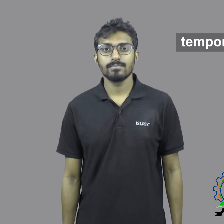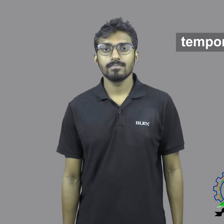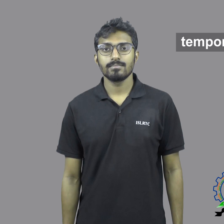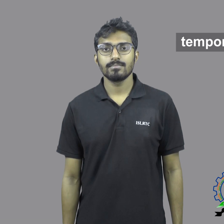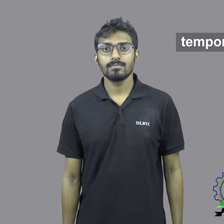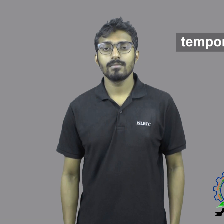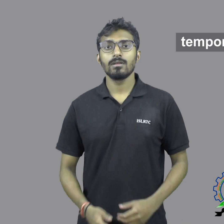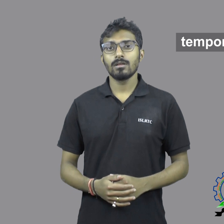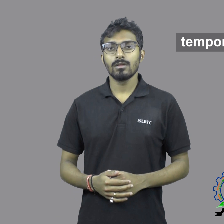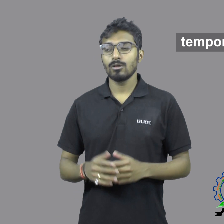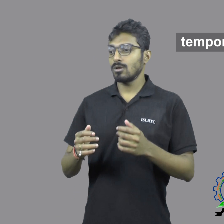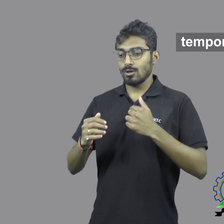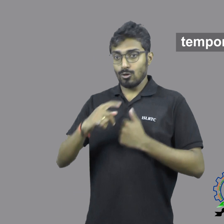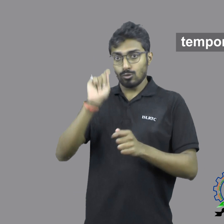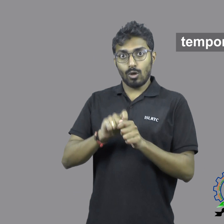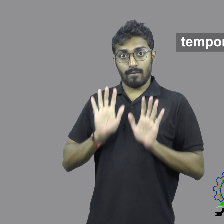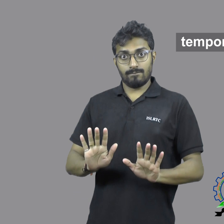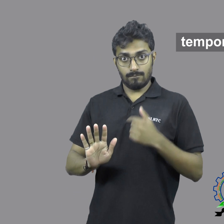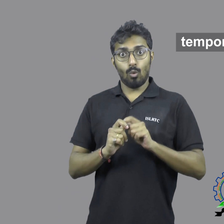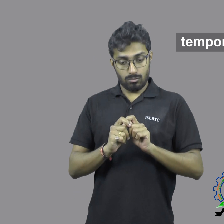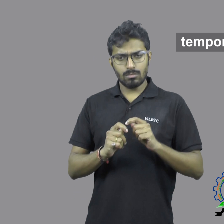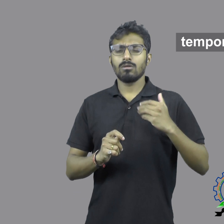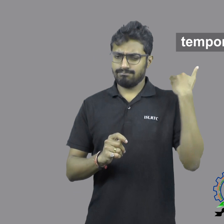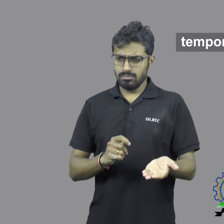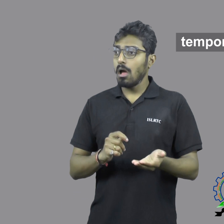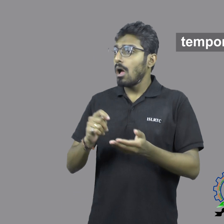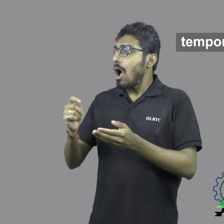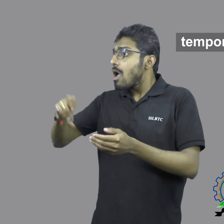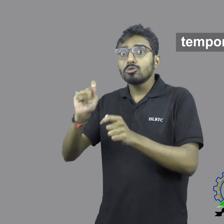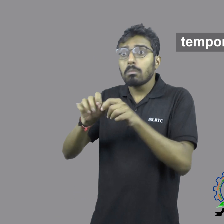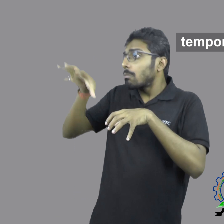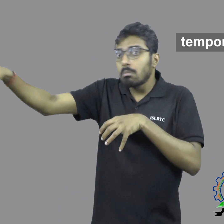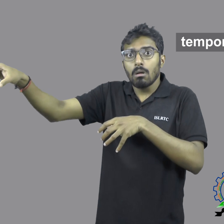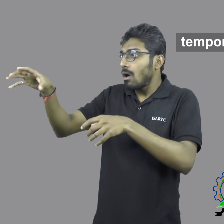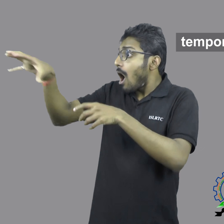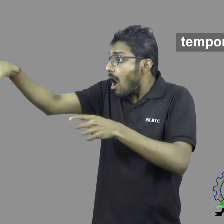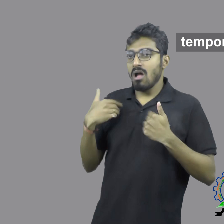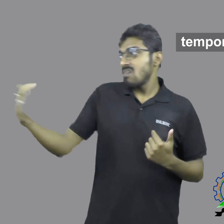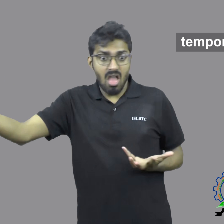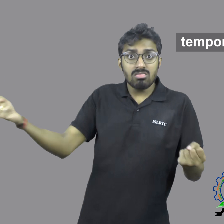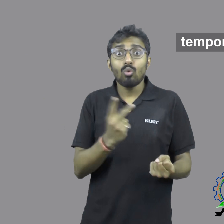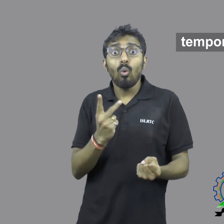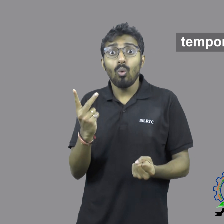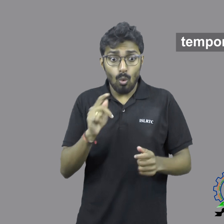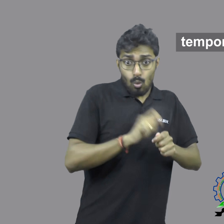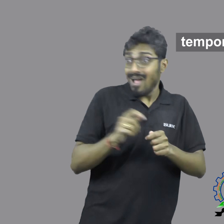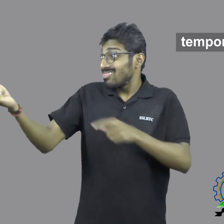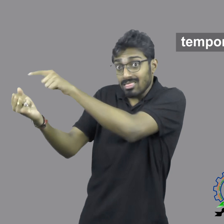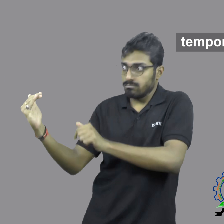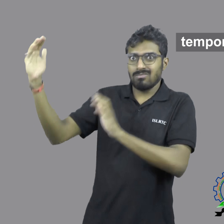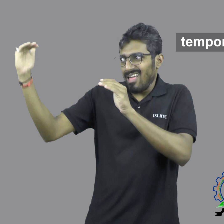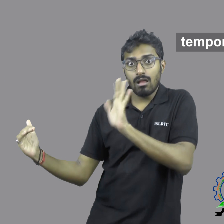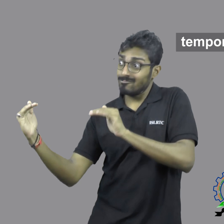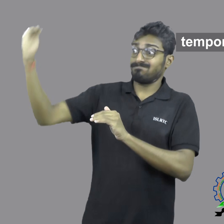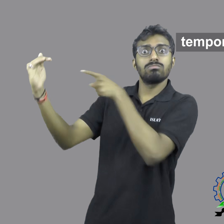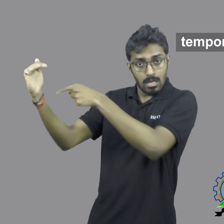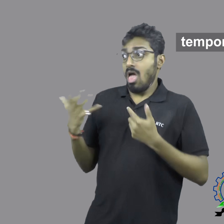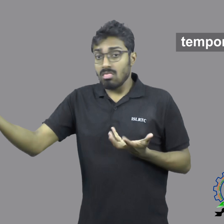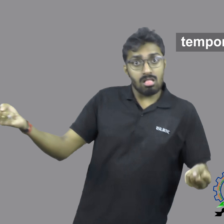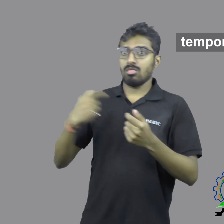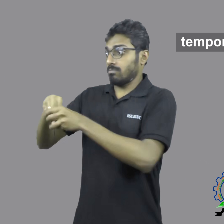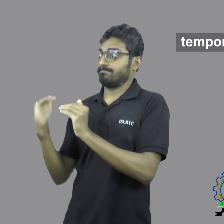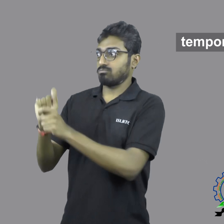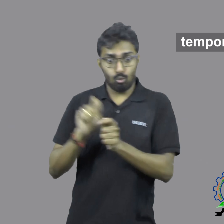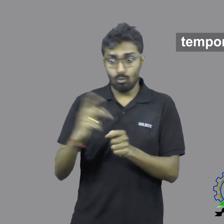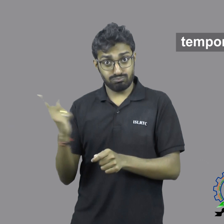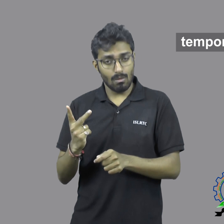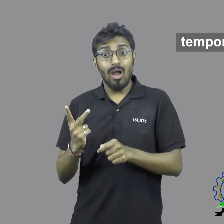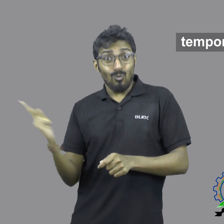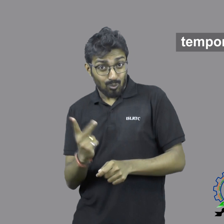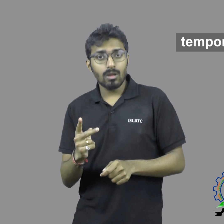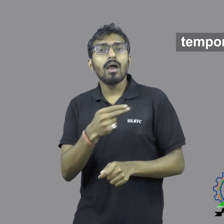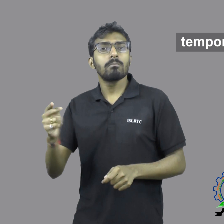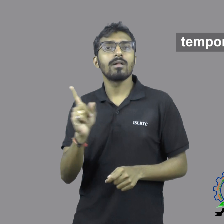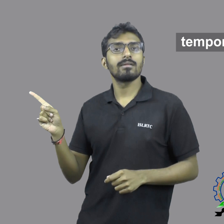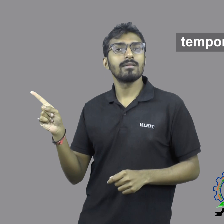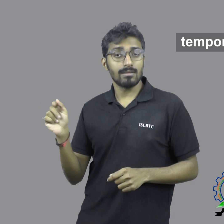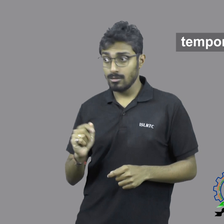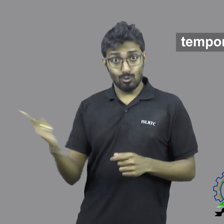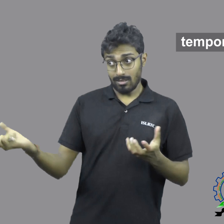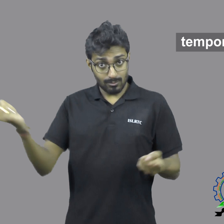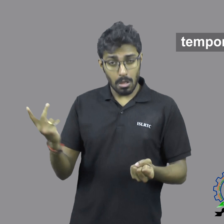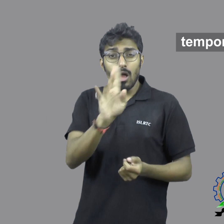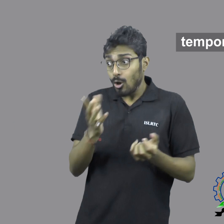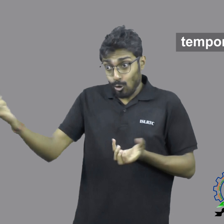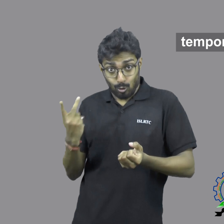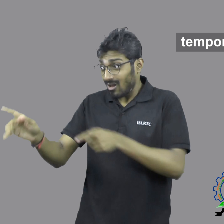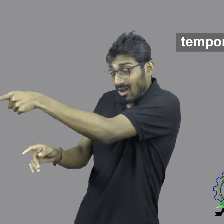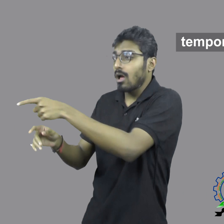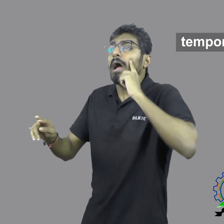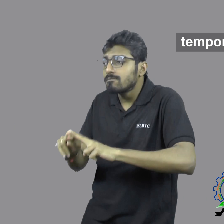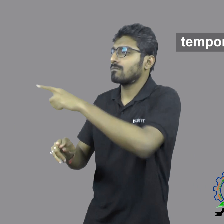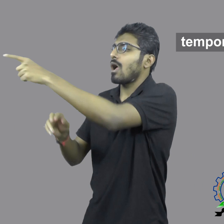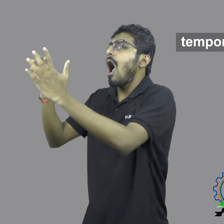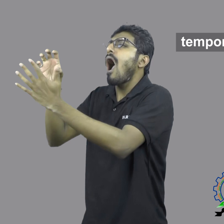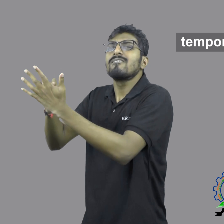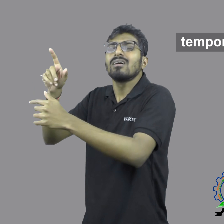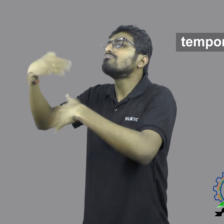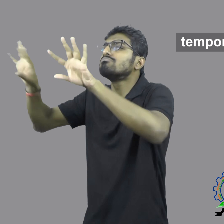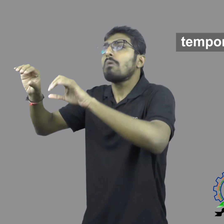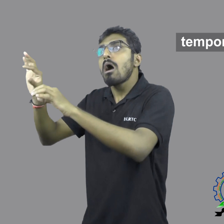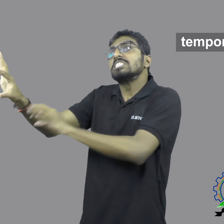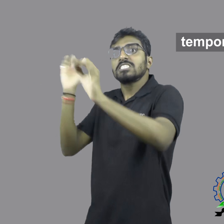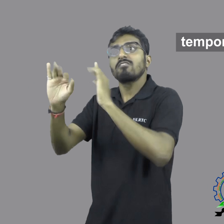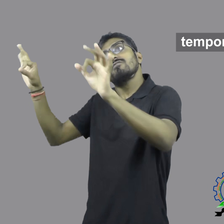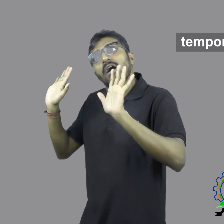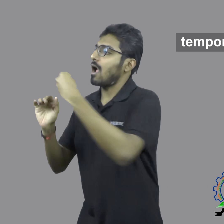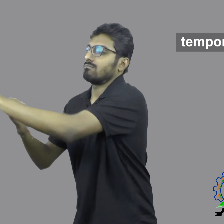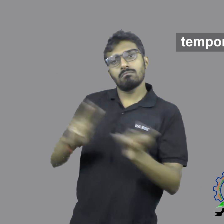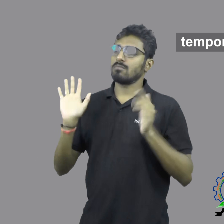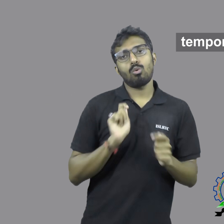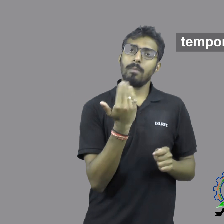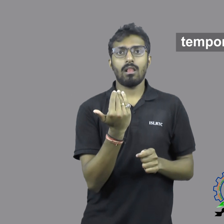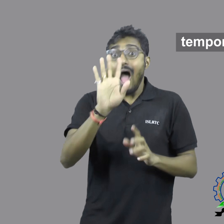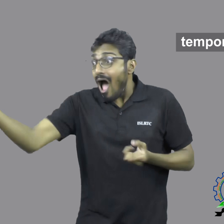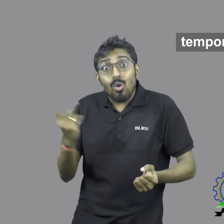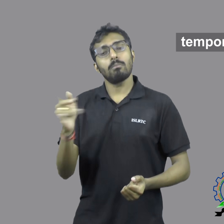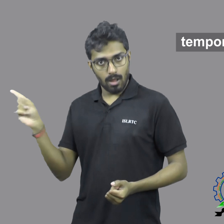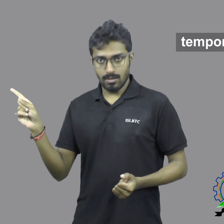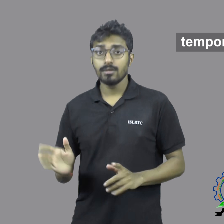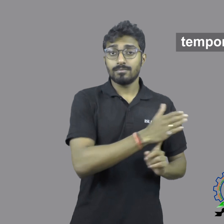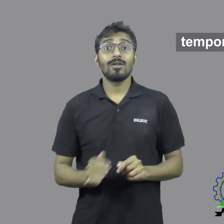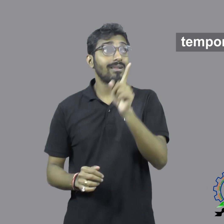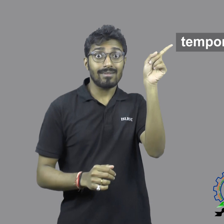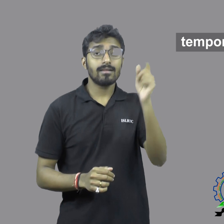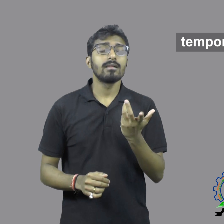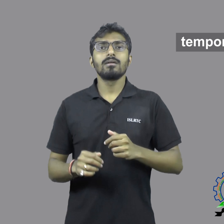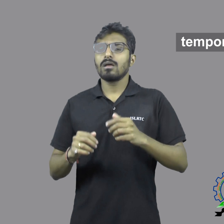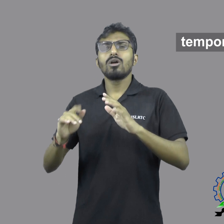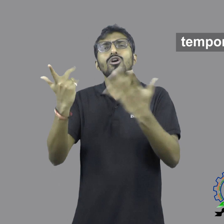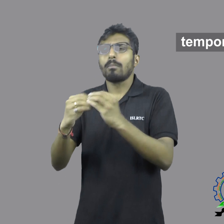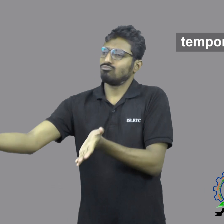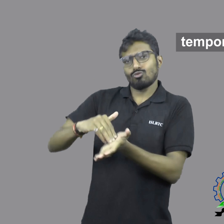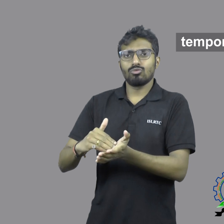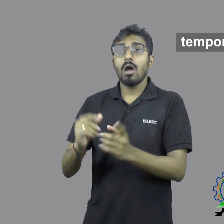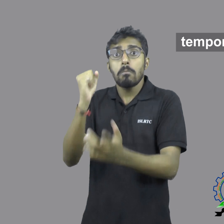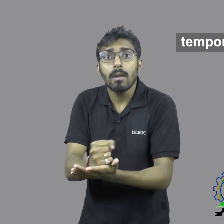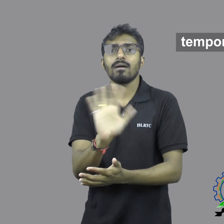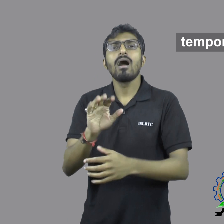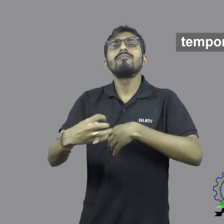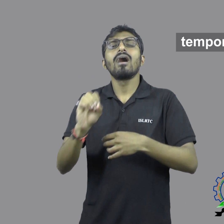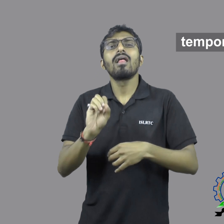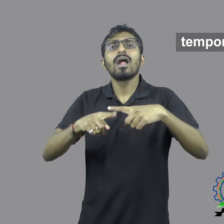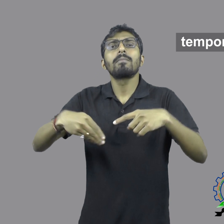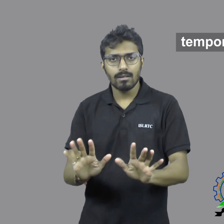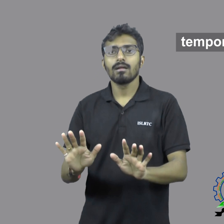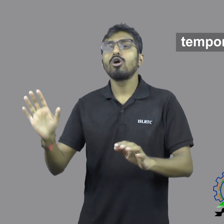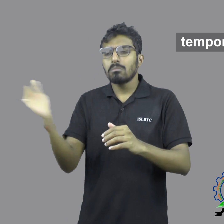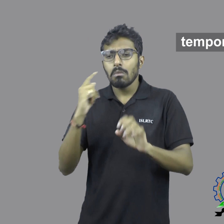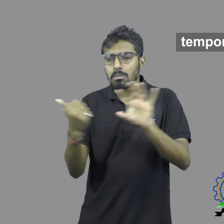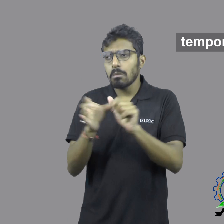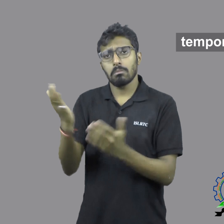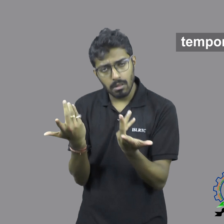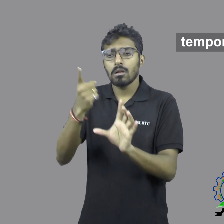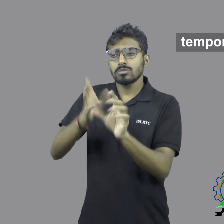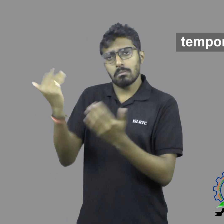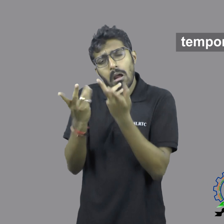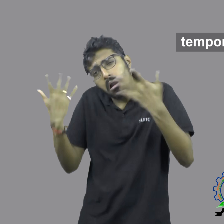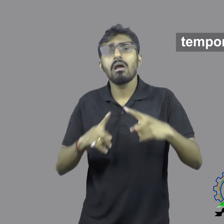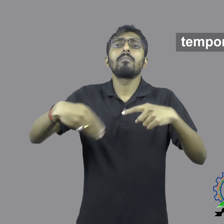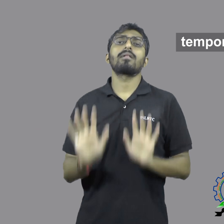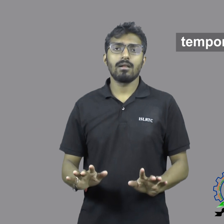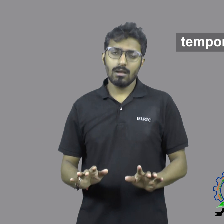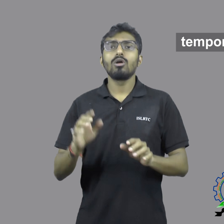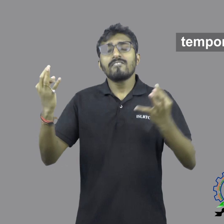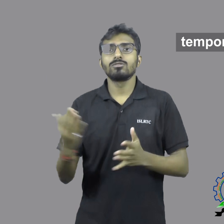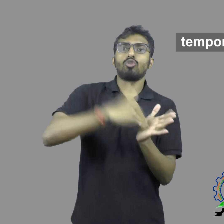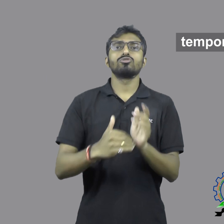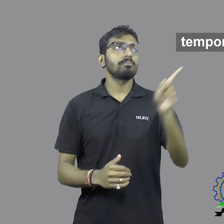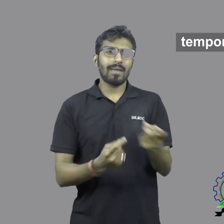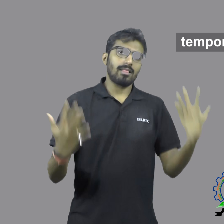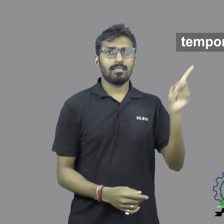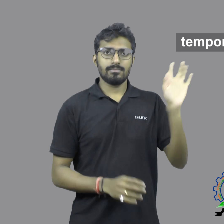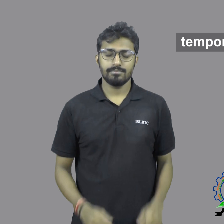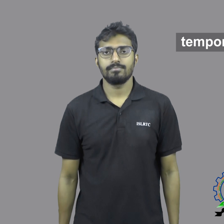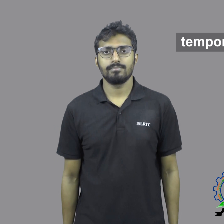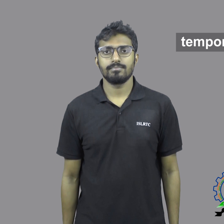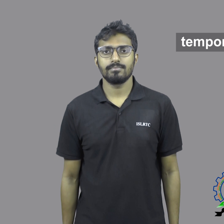Officiating Temporary